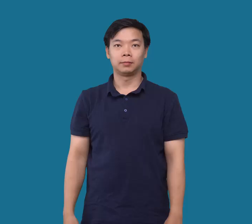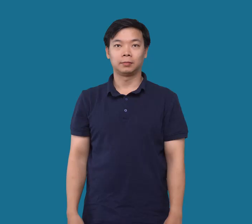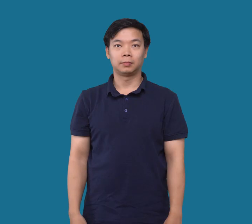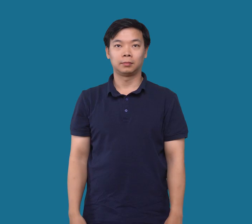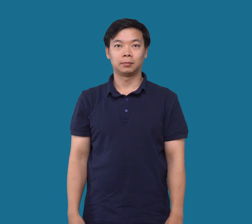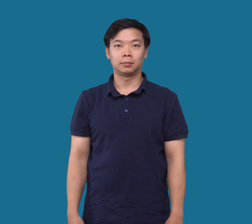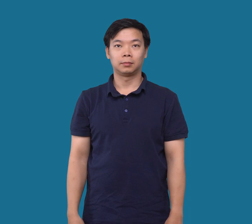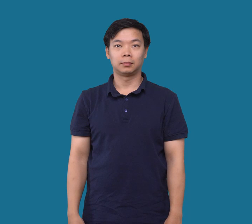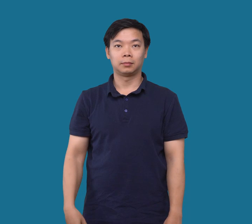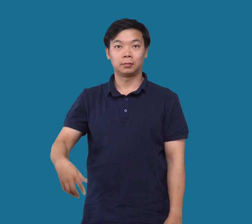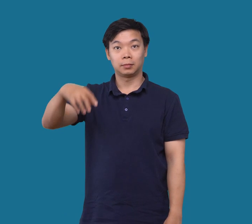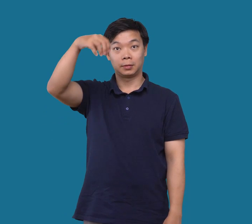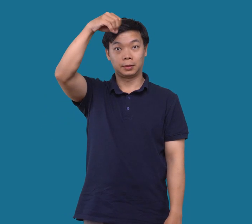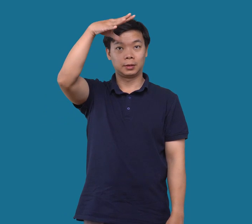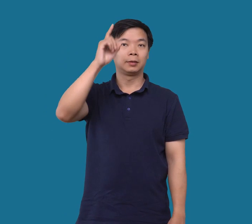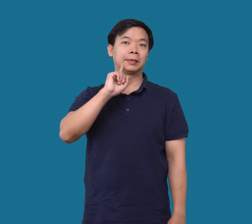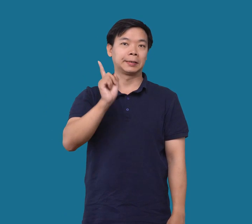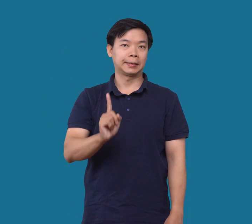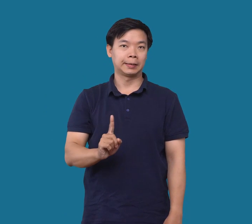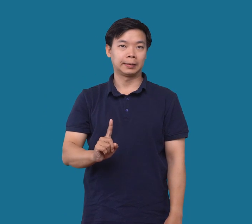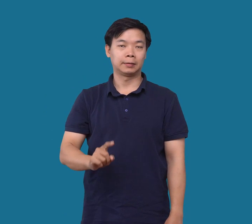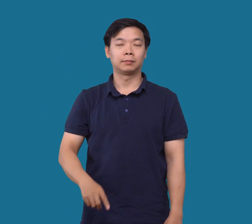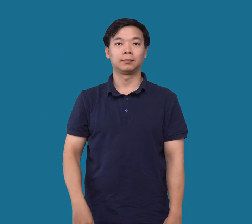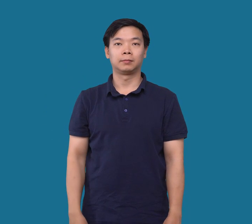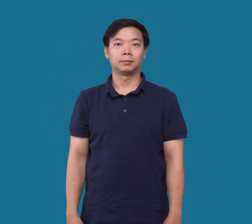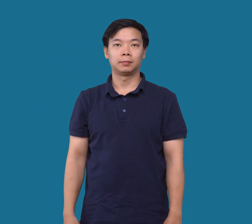đèn điện